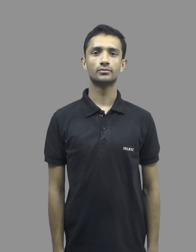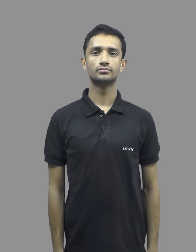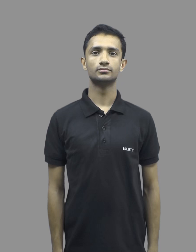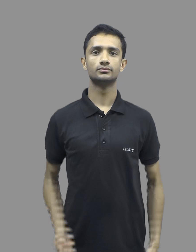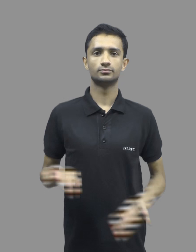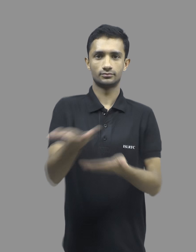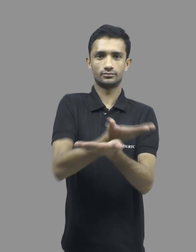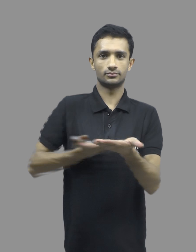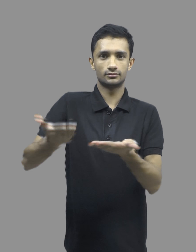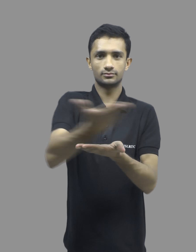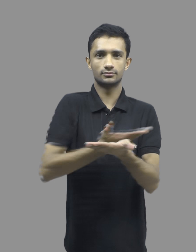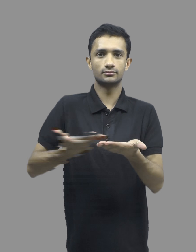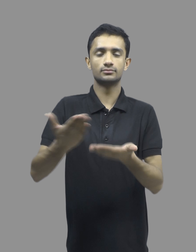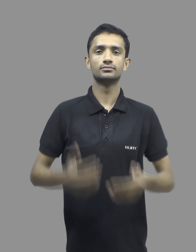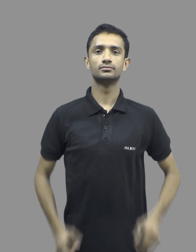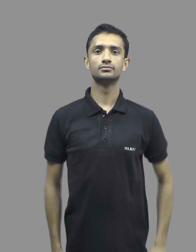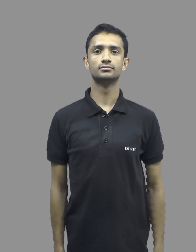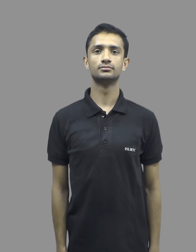Dosa